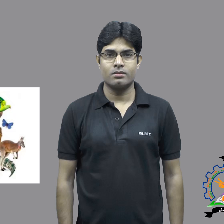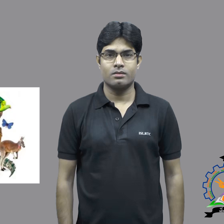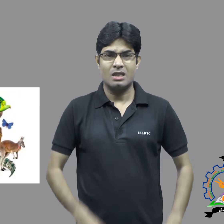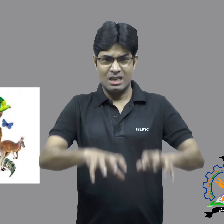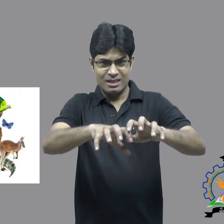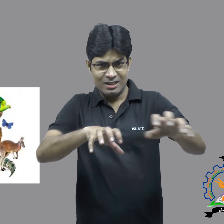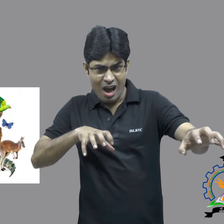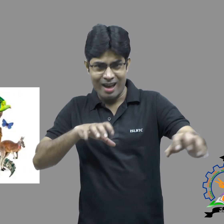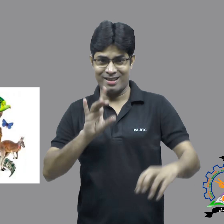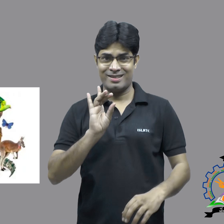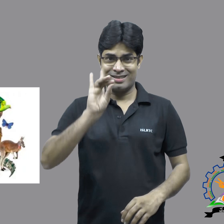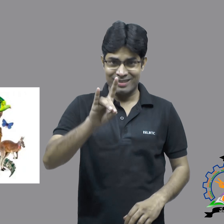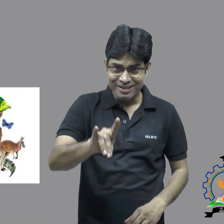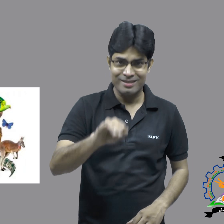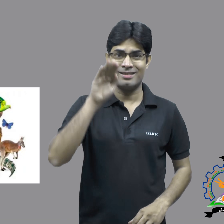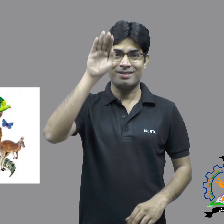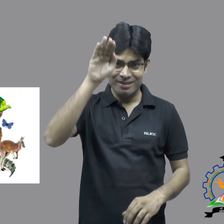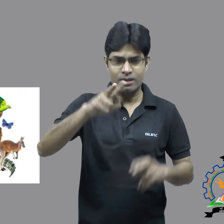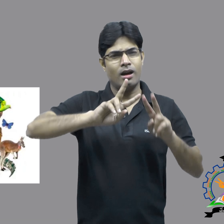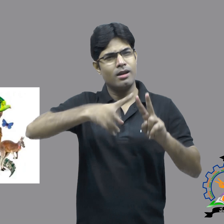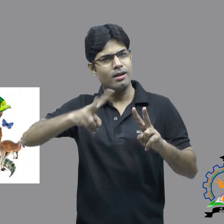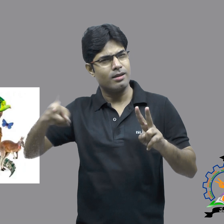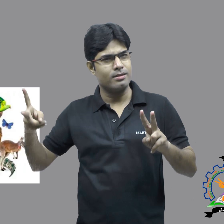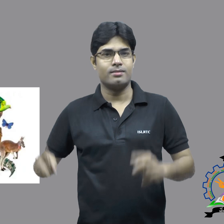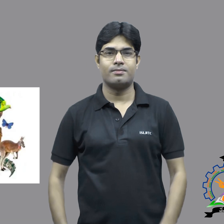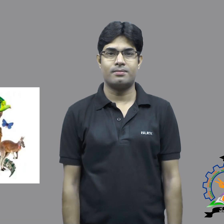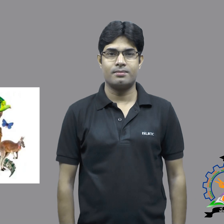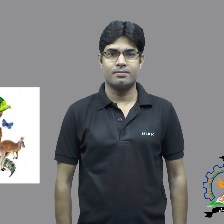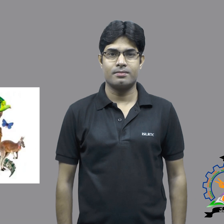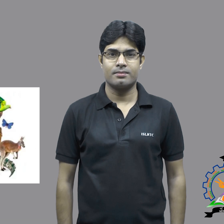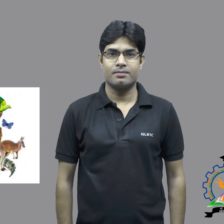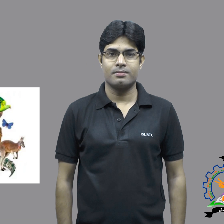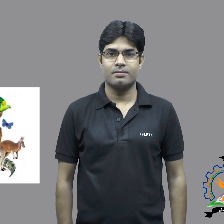Animals